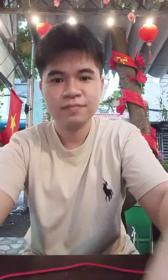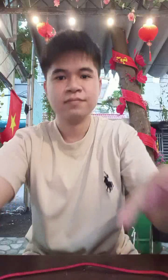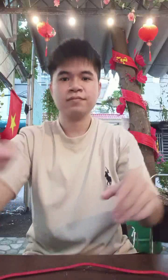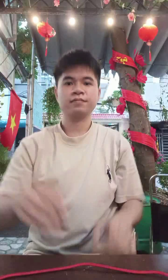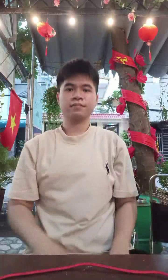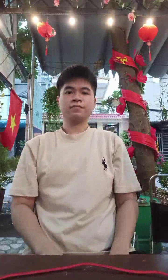buoi sang